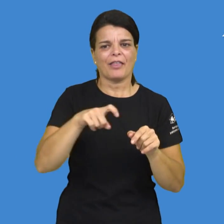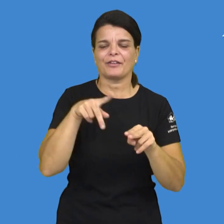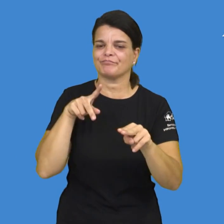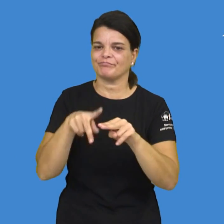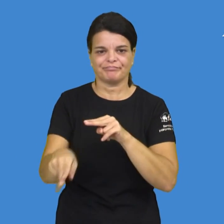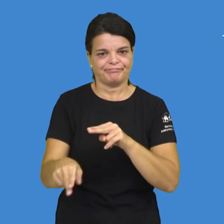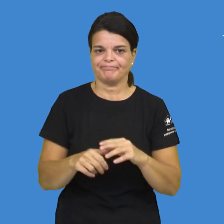evitar